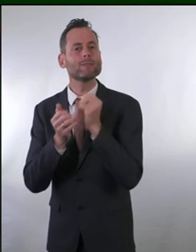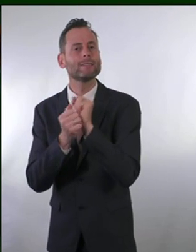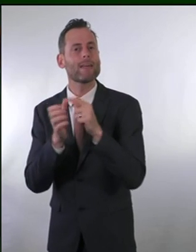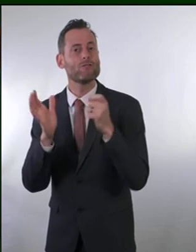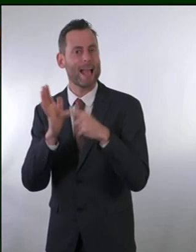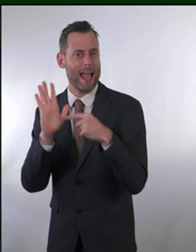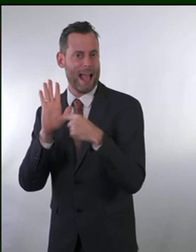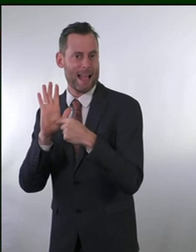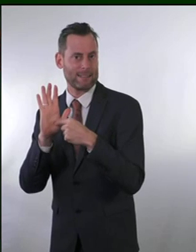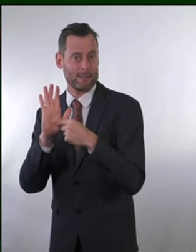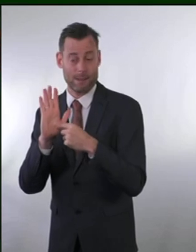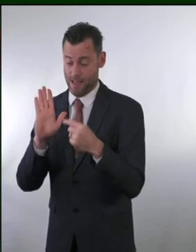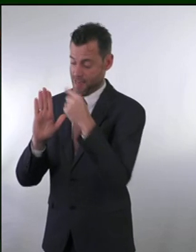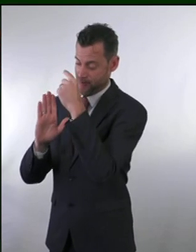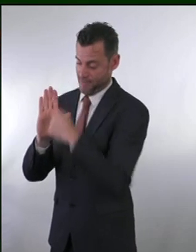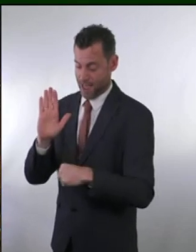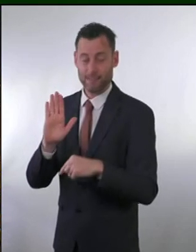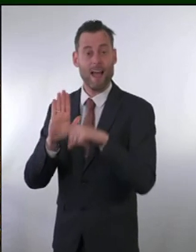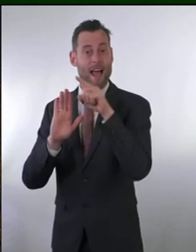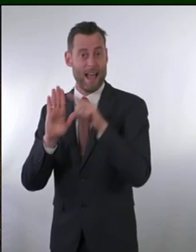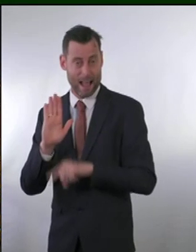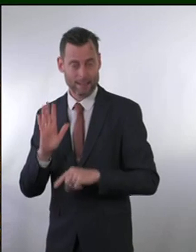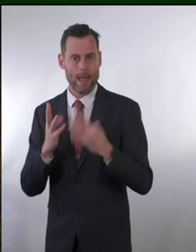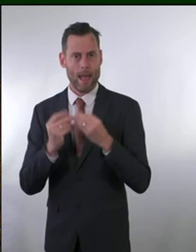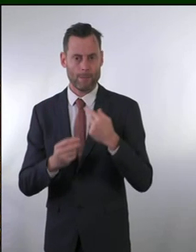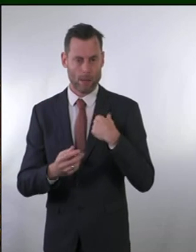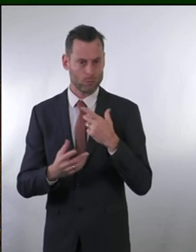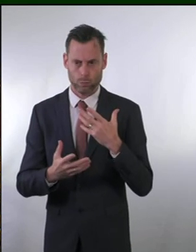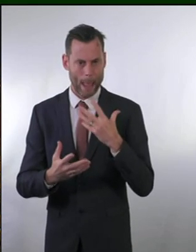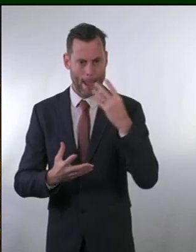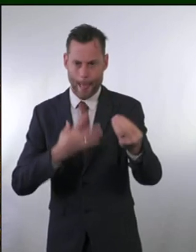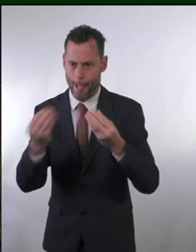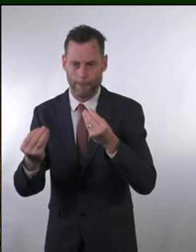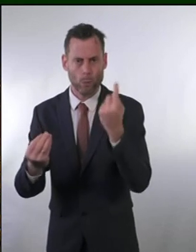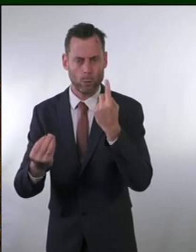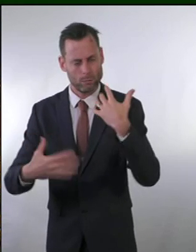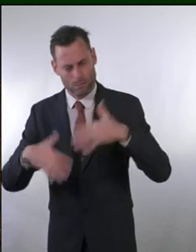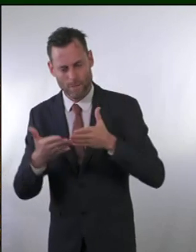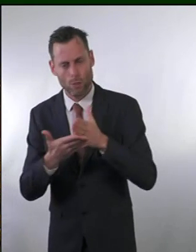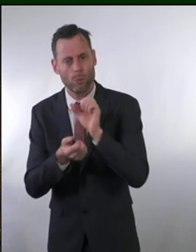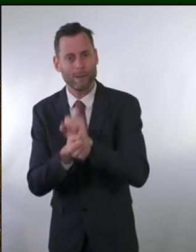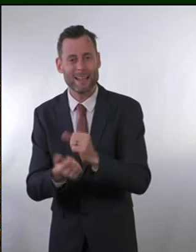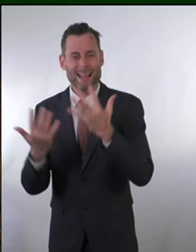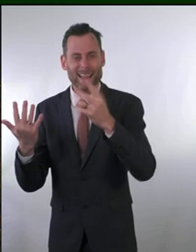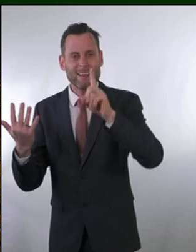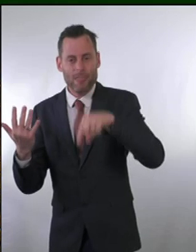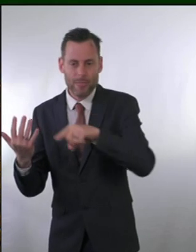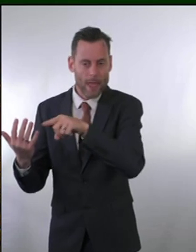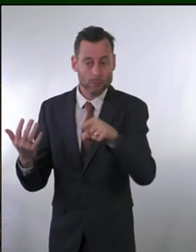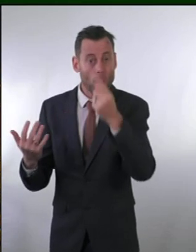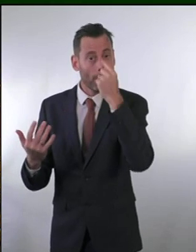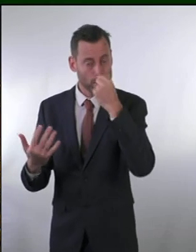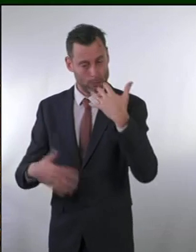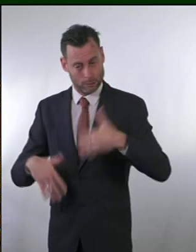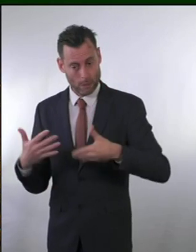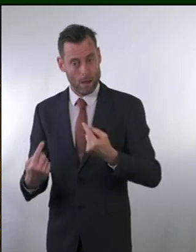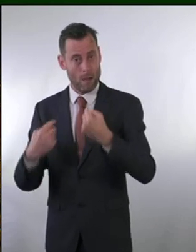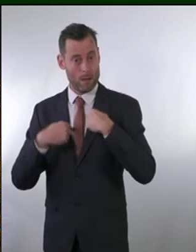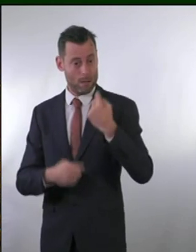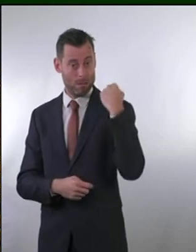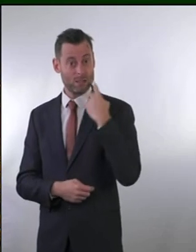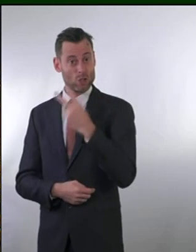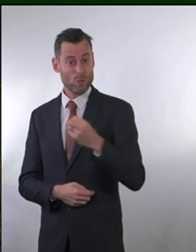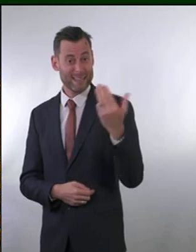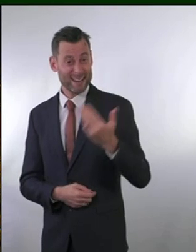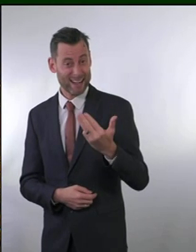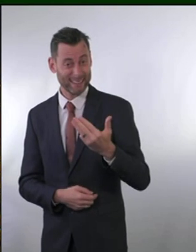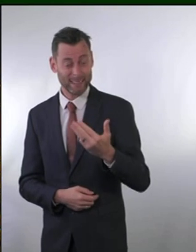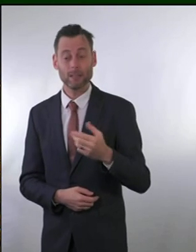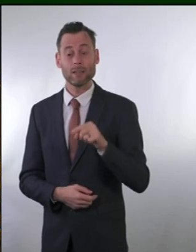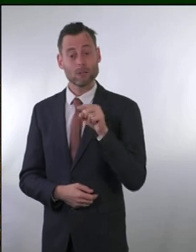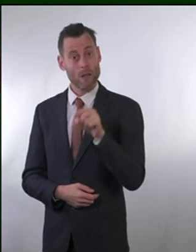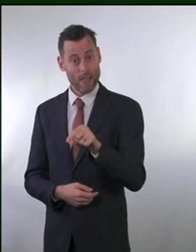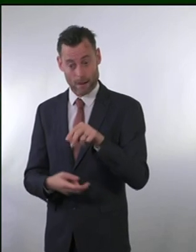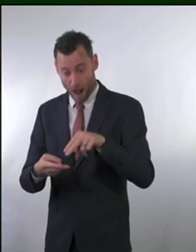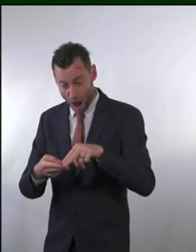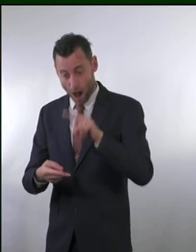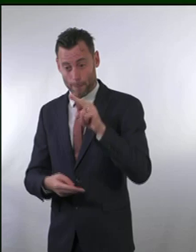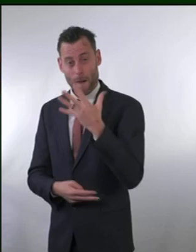Thanks to that Act, we are identifying more victims of modern slavery than ever before: 10,000 potential victims were identified in 2019, which is a 52% increase.